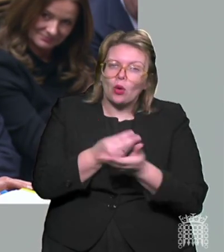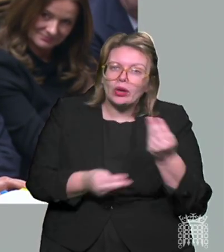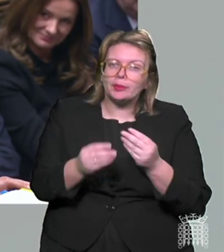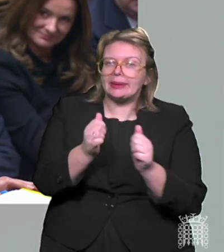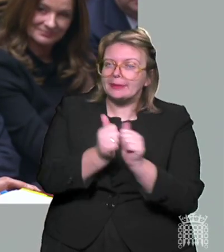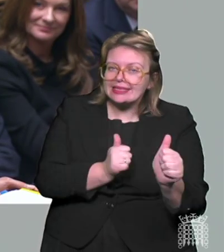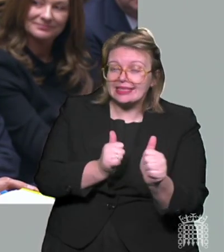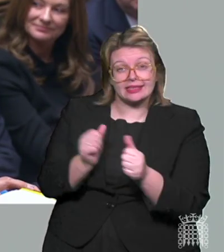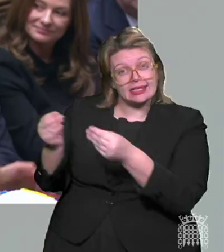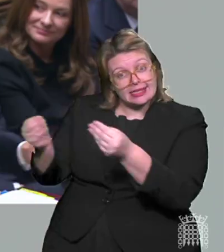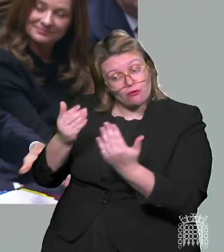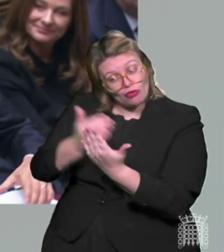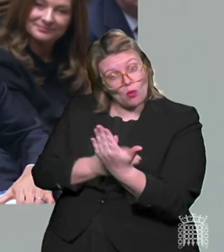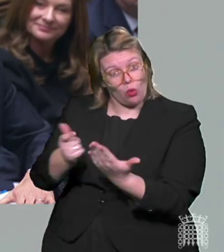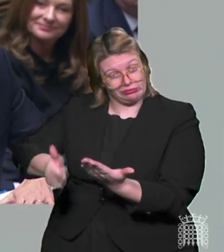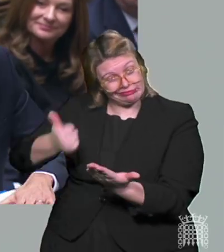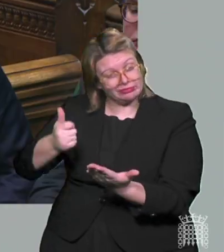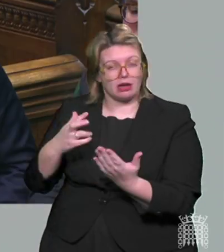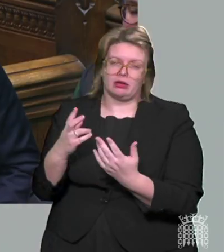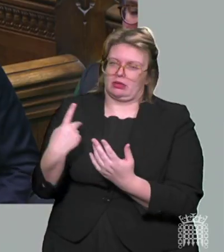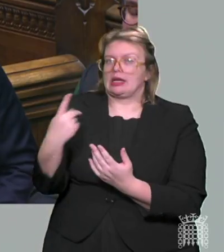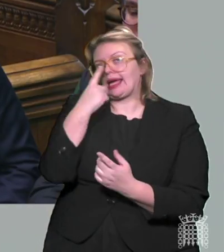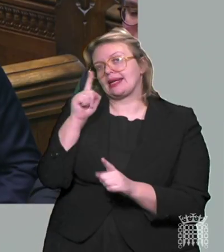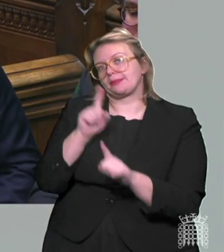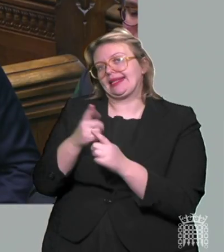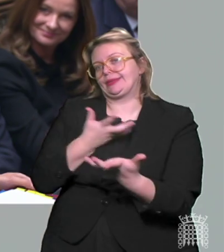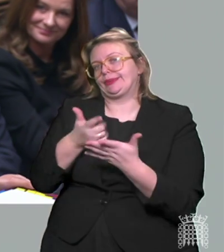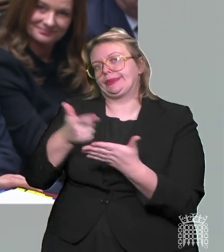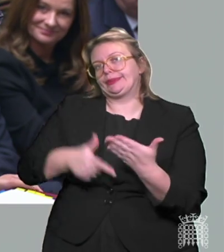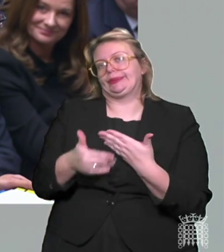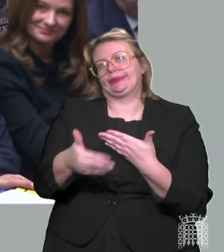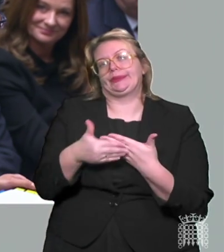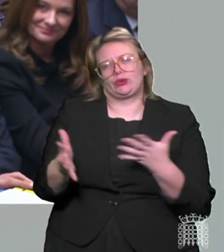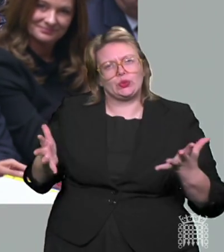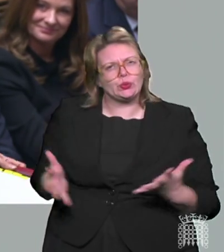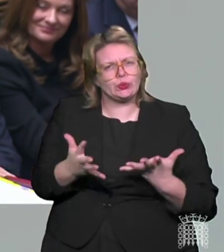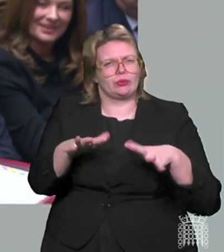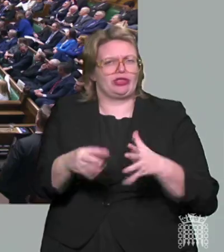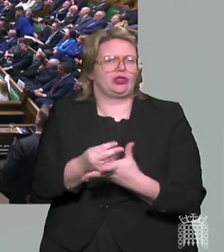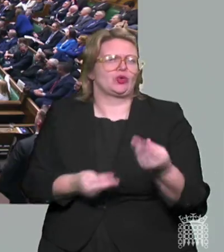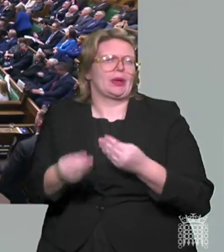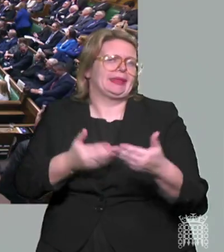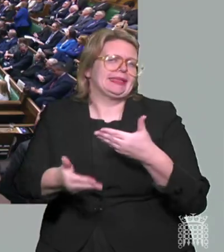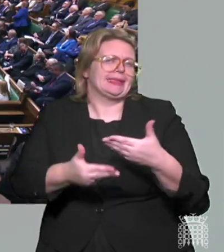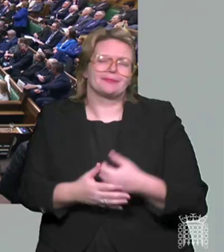His report was fantastic, and I look forward to meeting him to discuss those things further and help drive growth in this country.